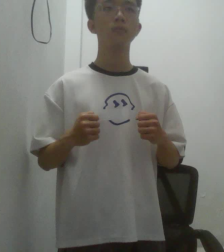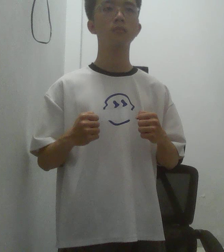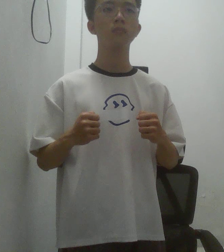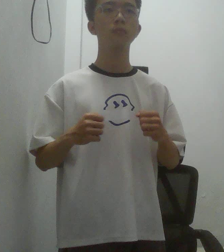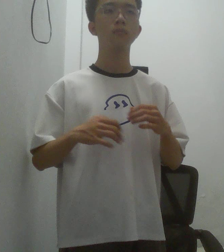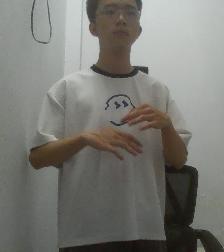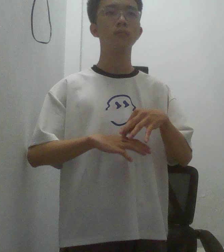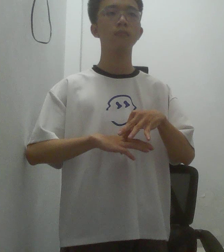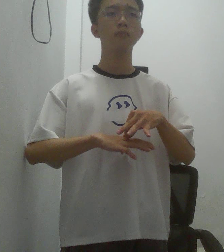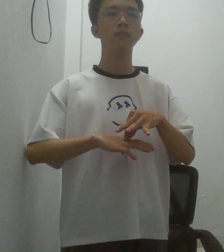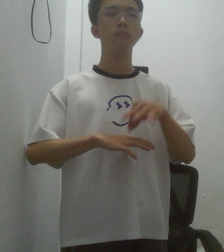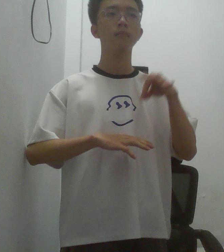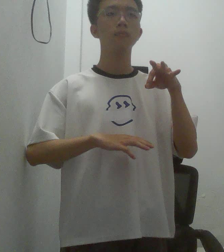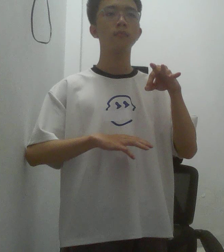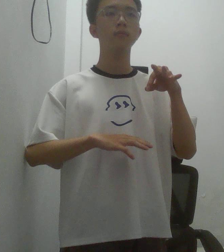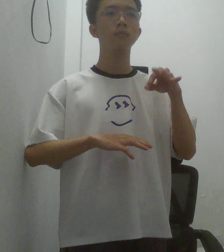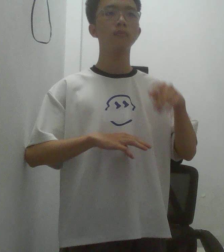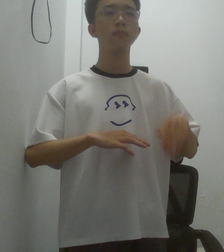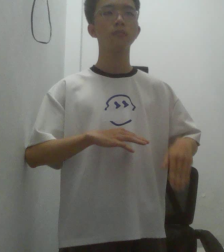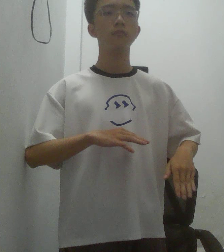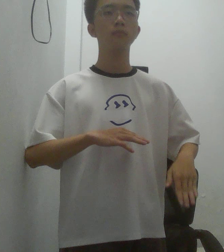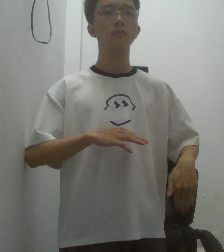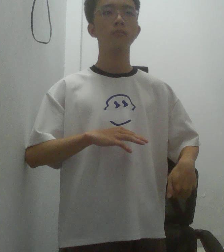tuan sau